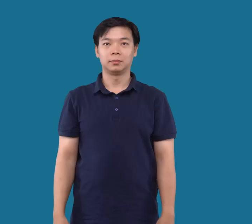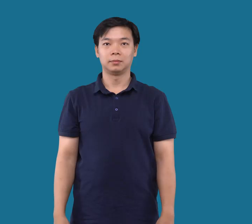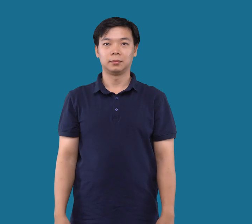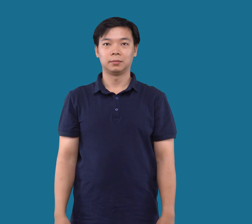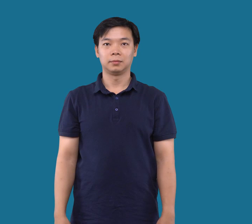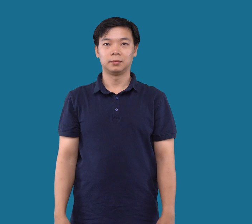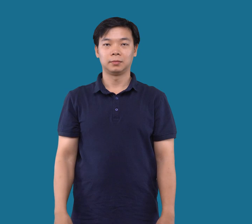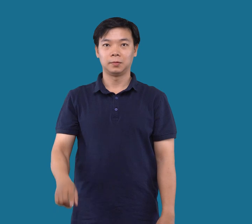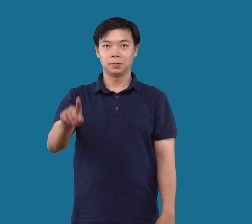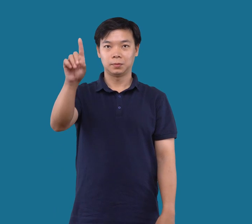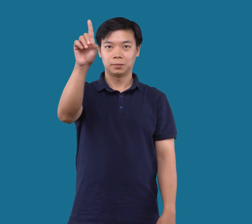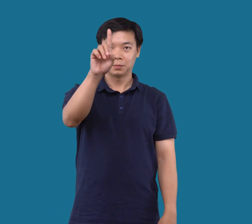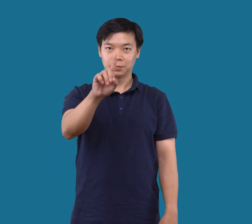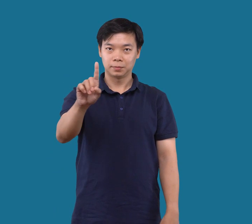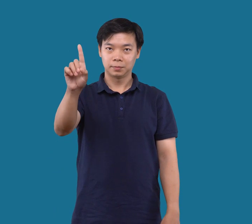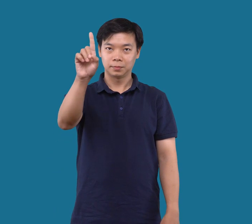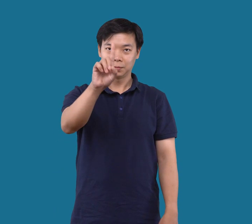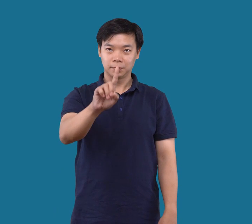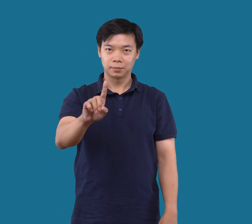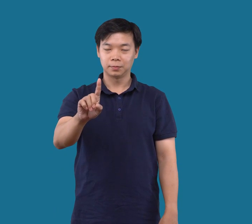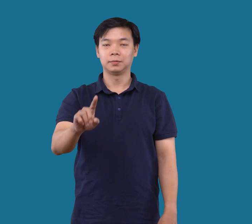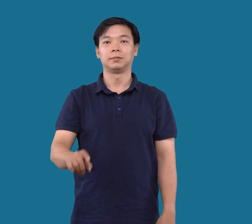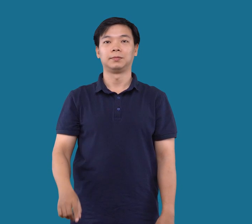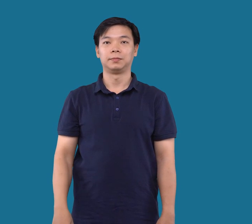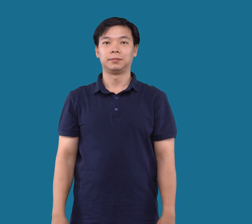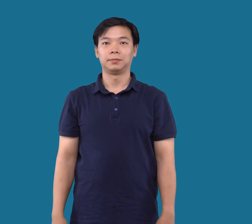con trỏ